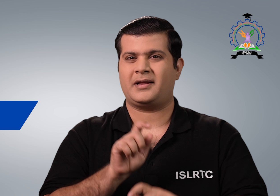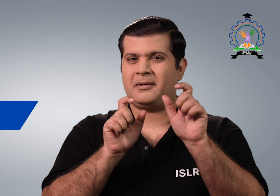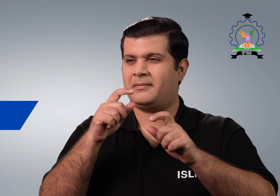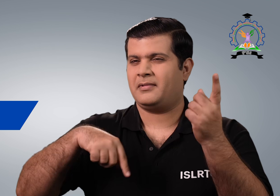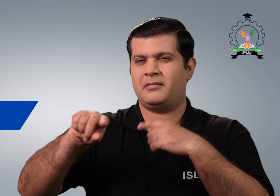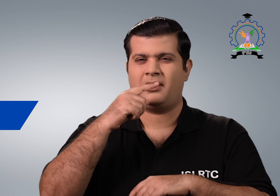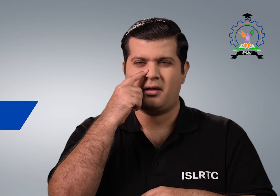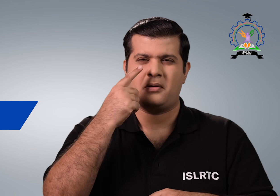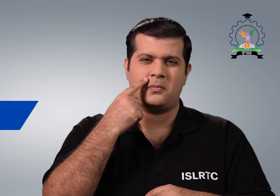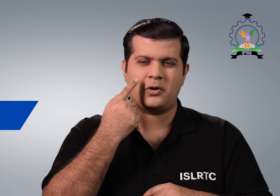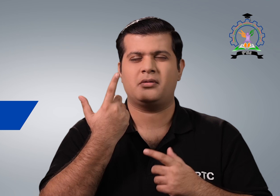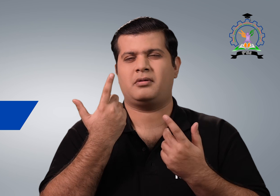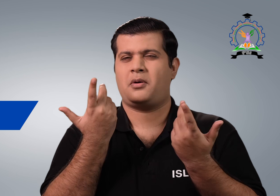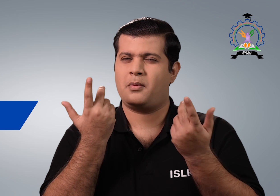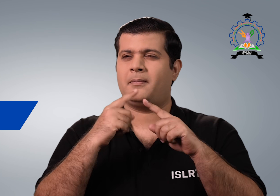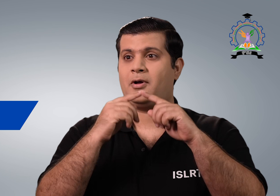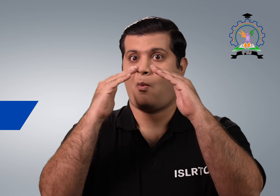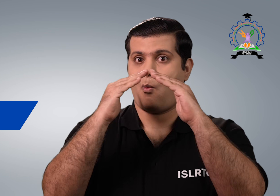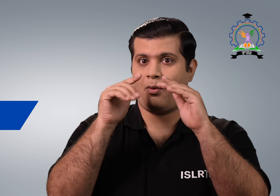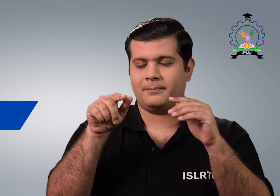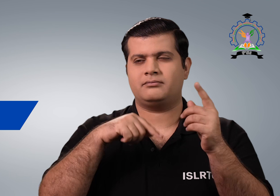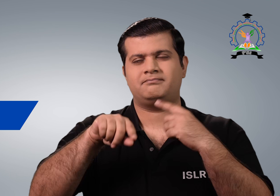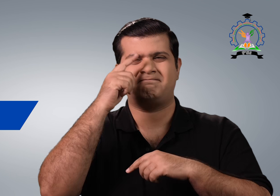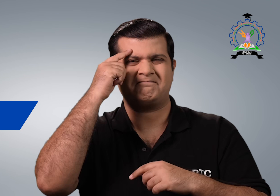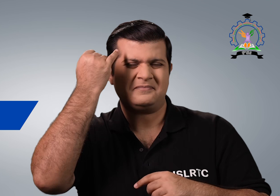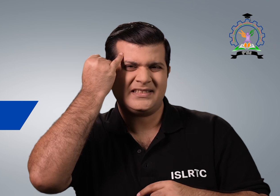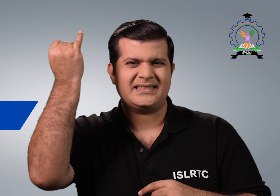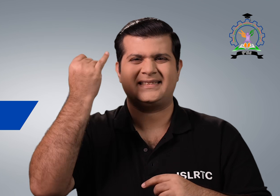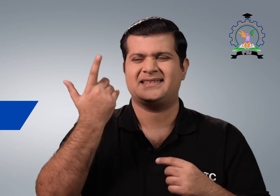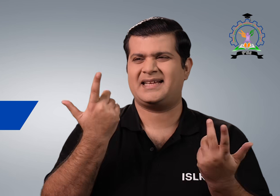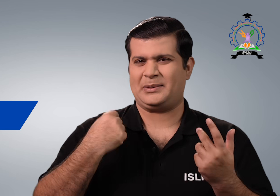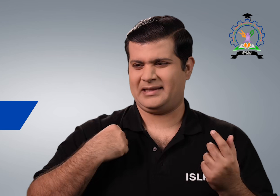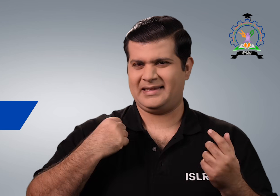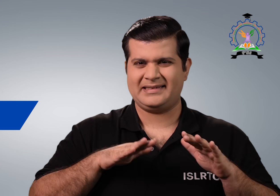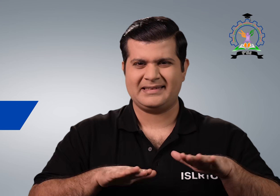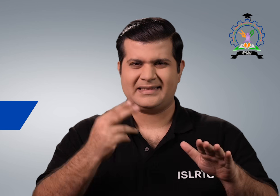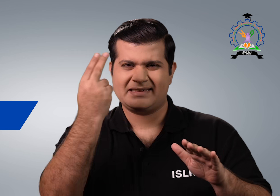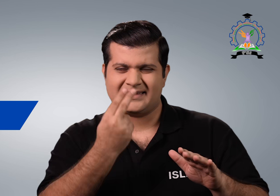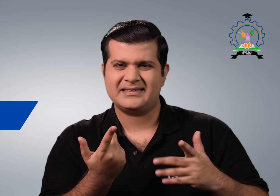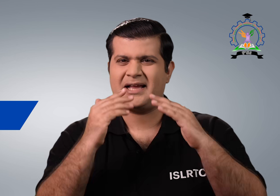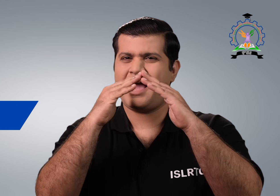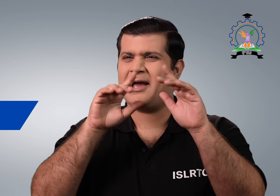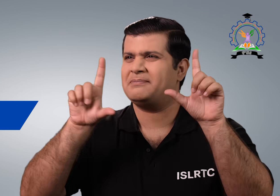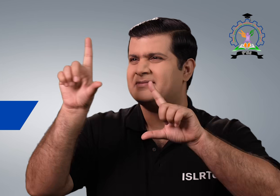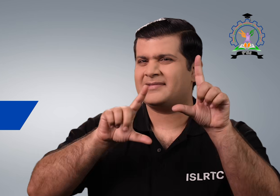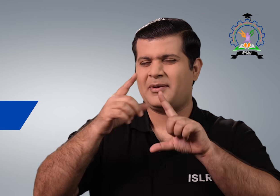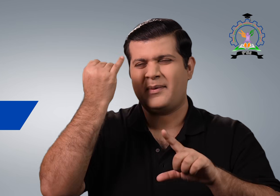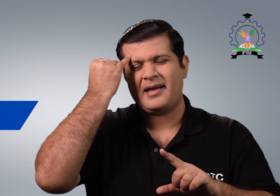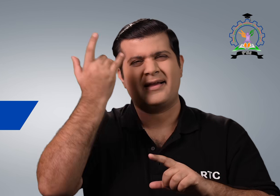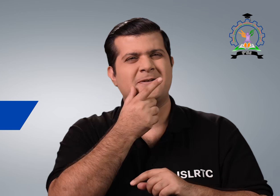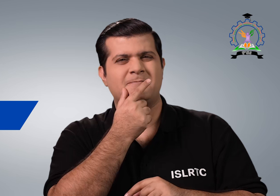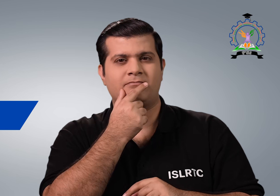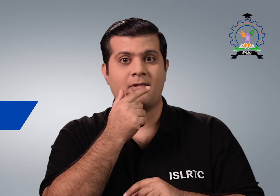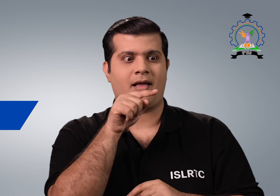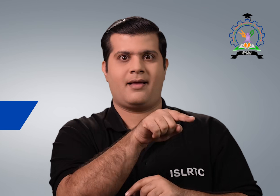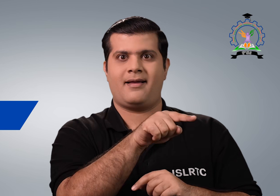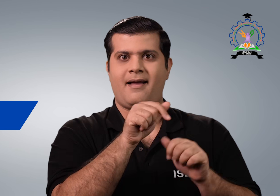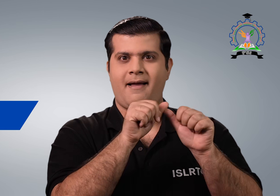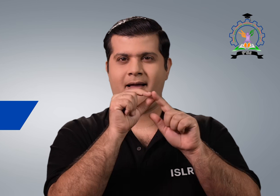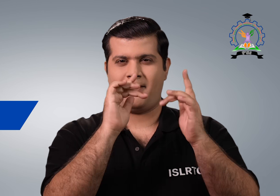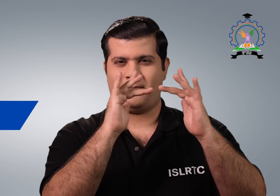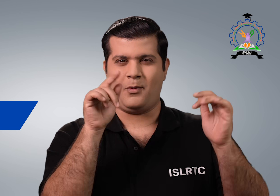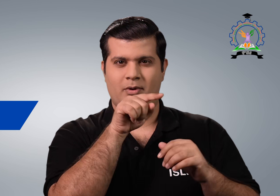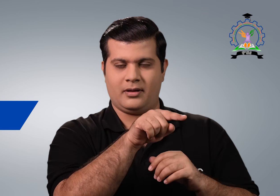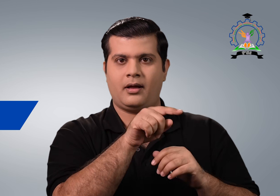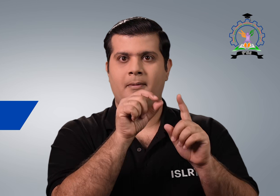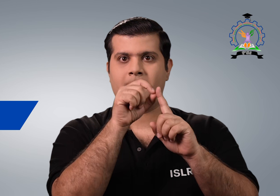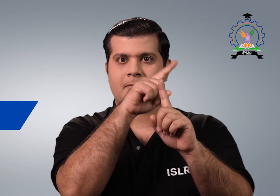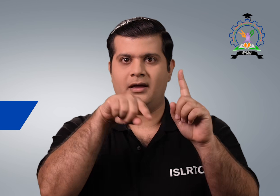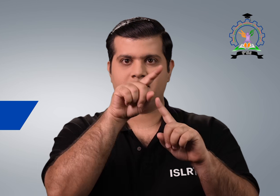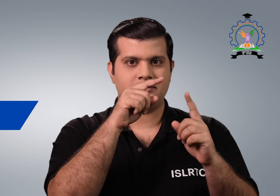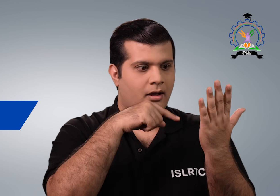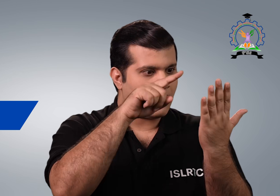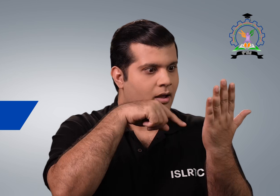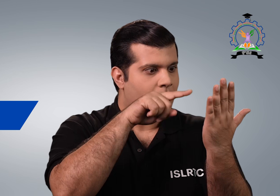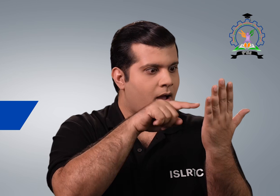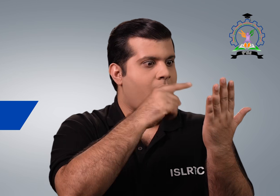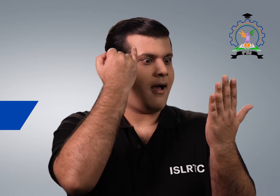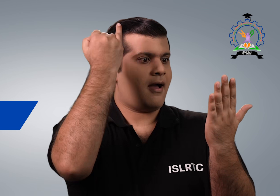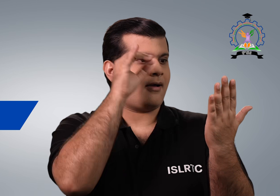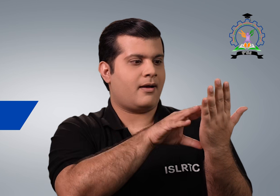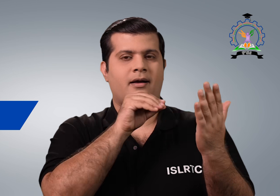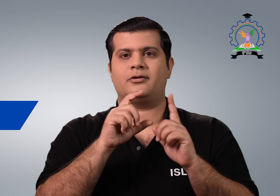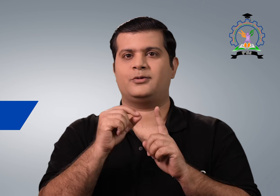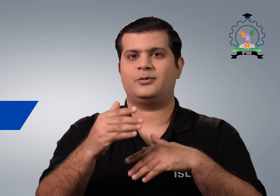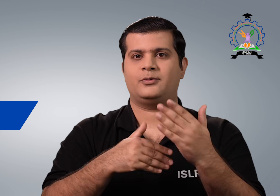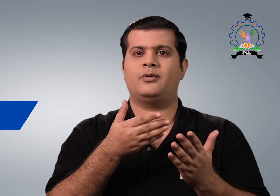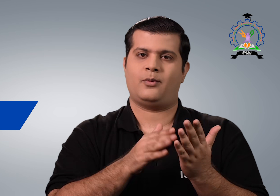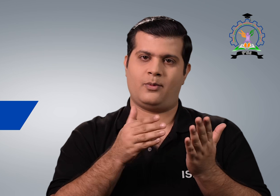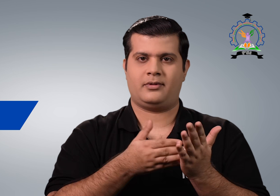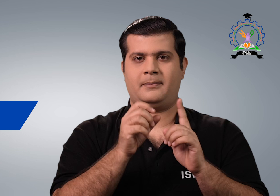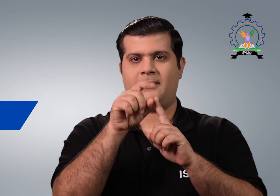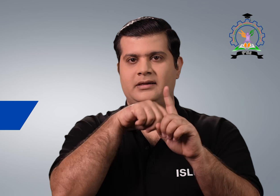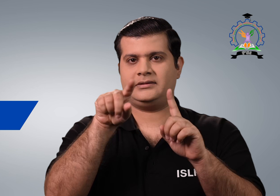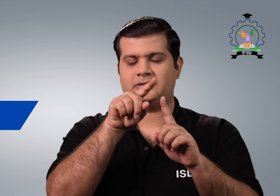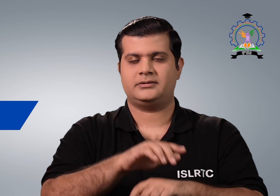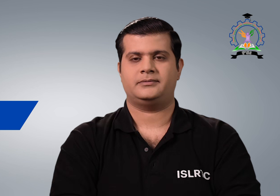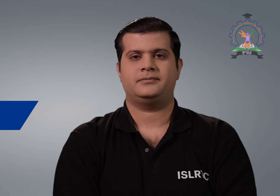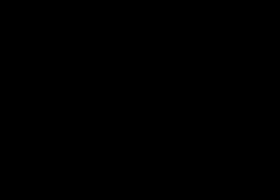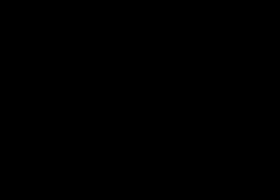Pinterest is an app where individuals can explore and save ideas for designing clothes or decorating their homes.